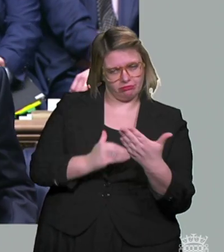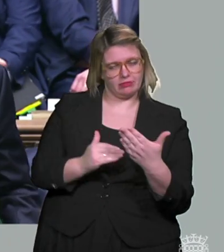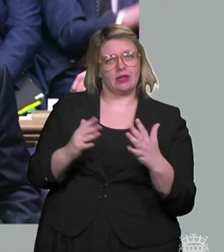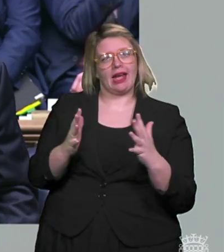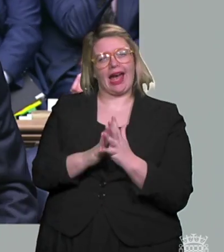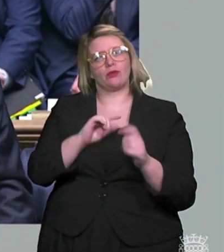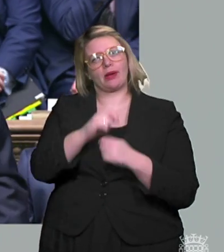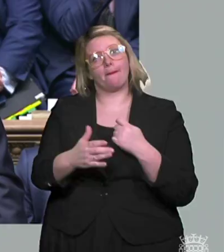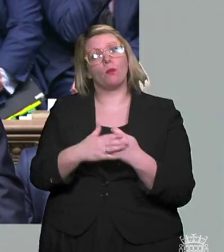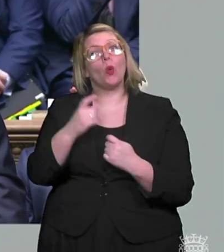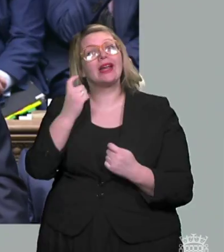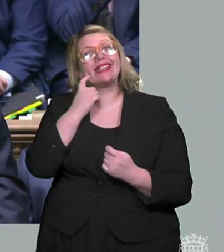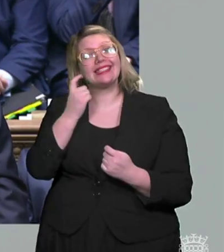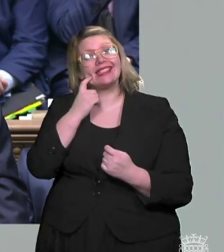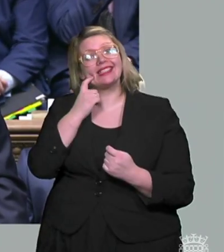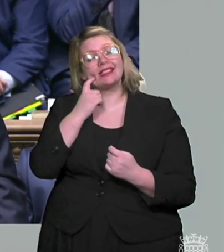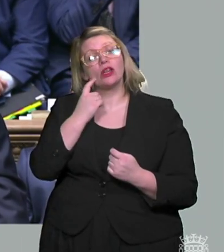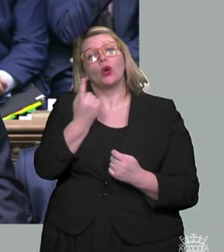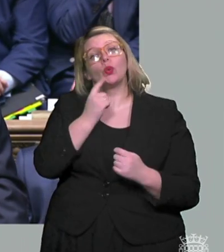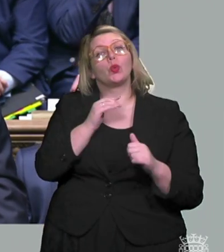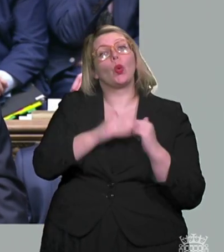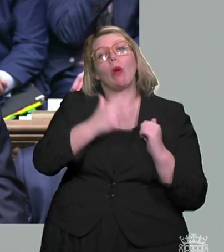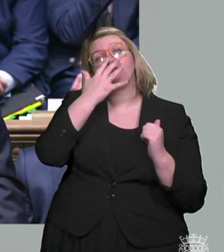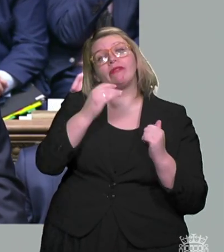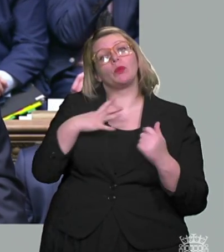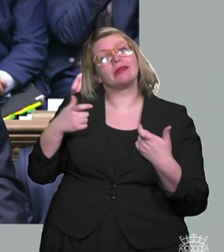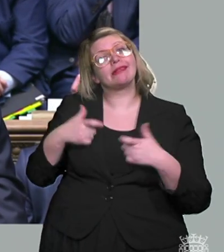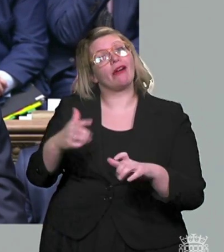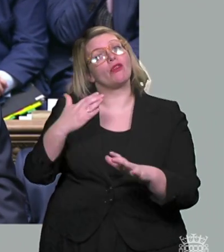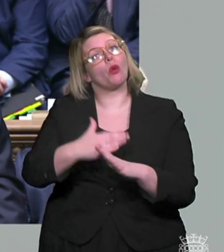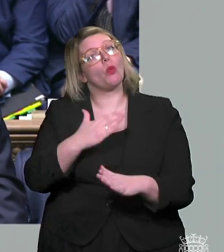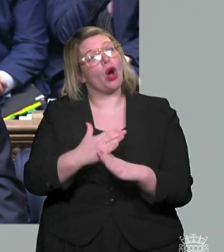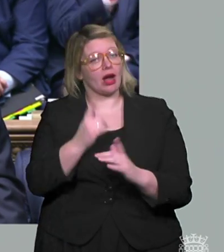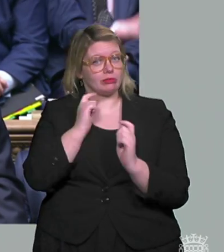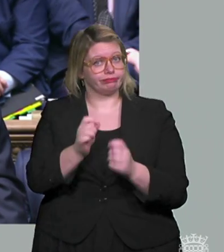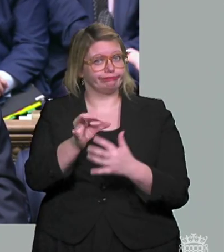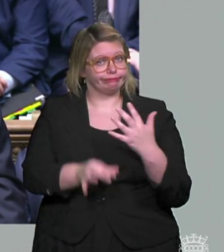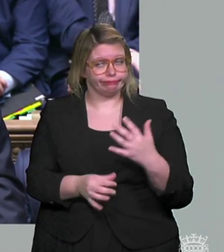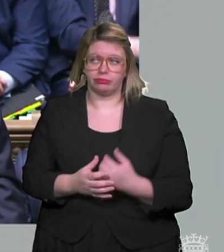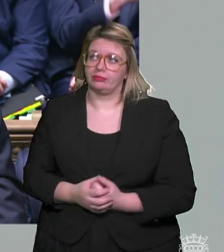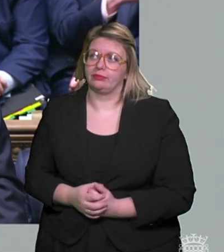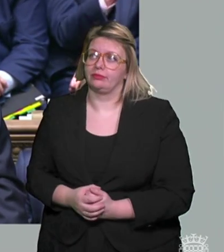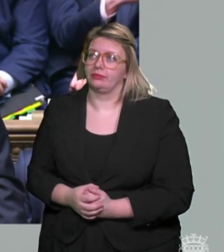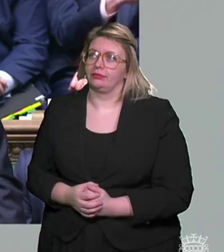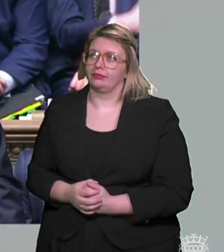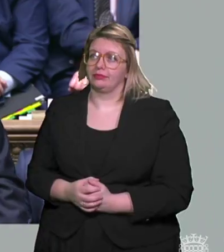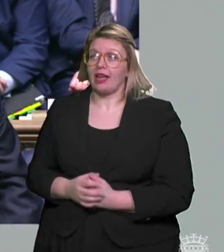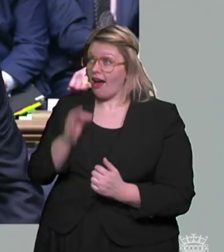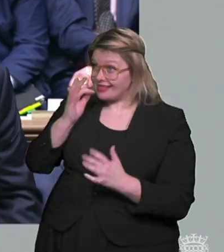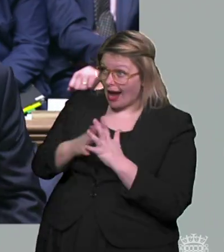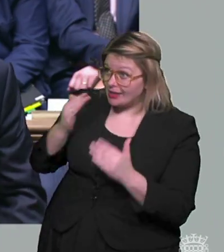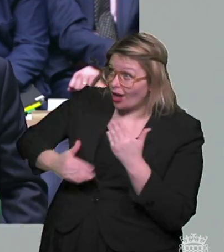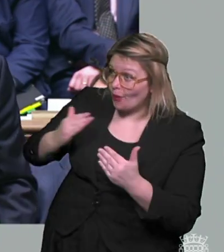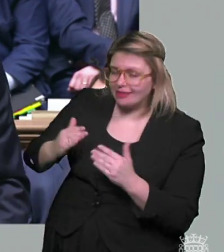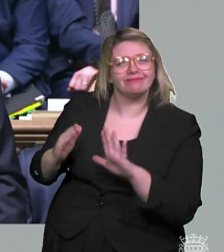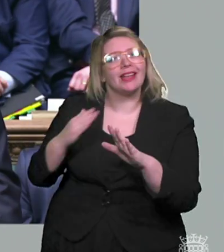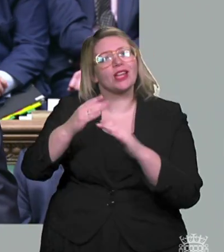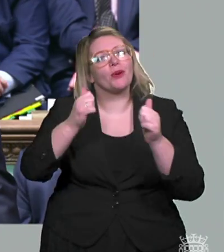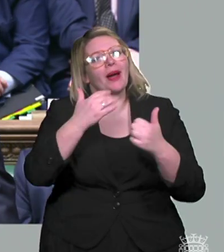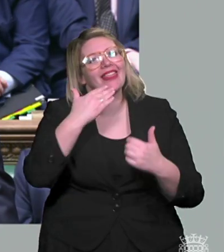It’s going well, thank you.